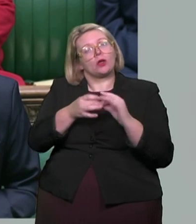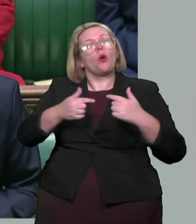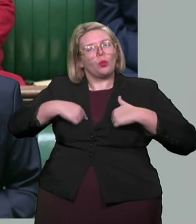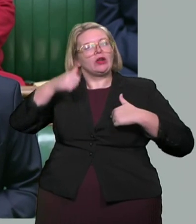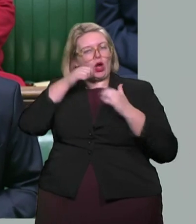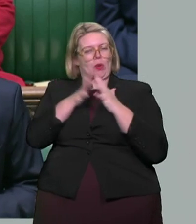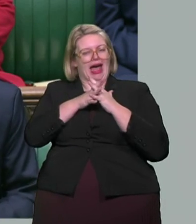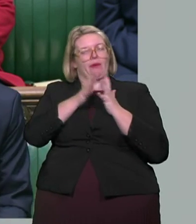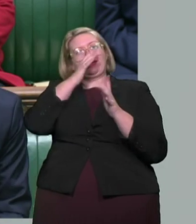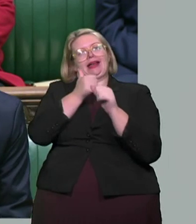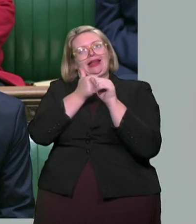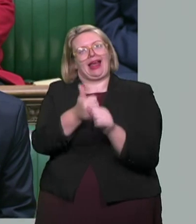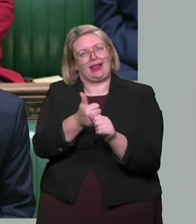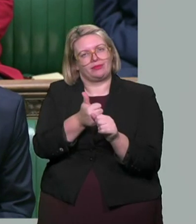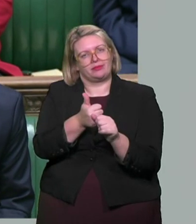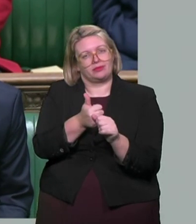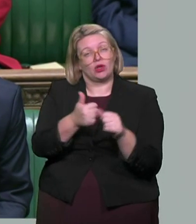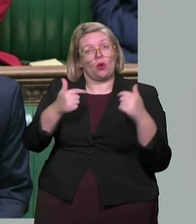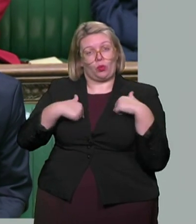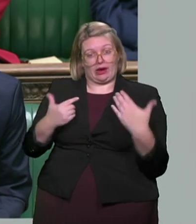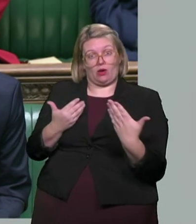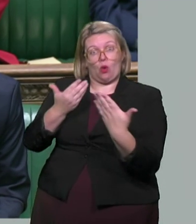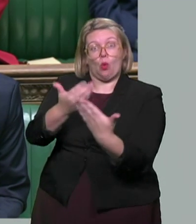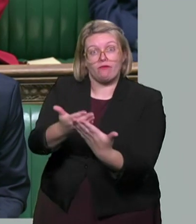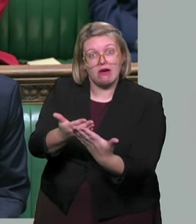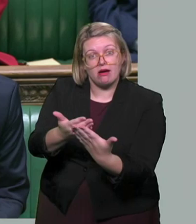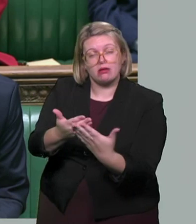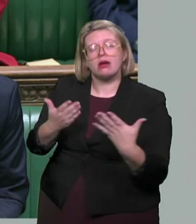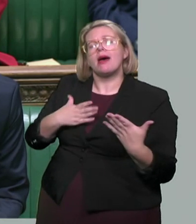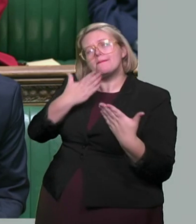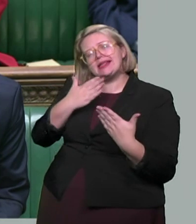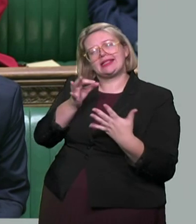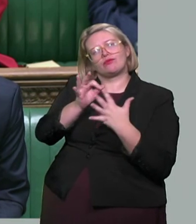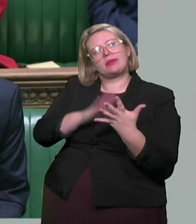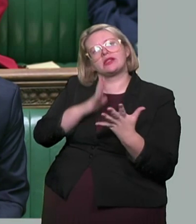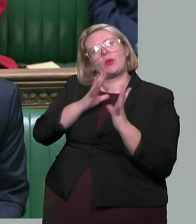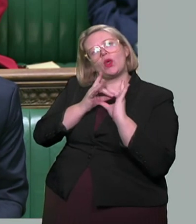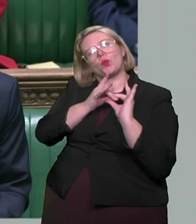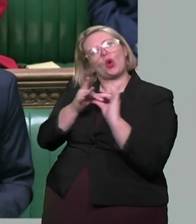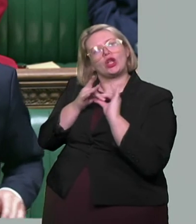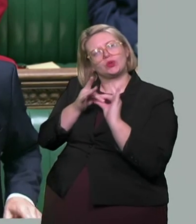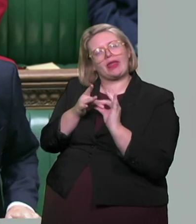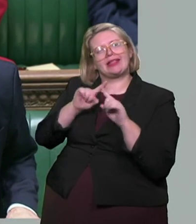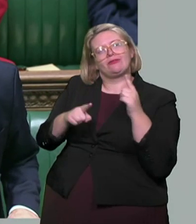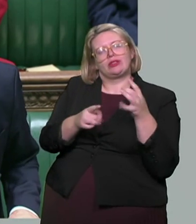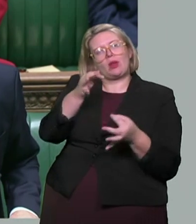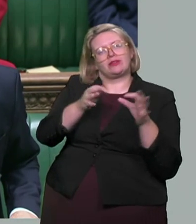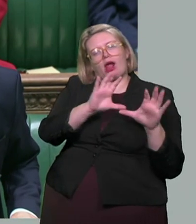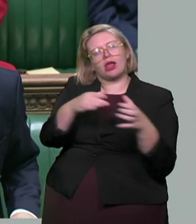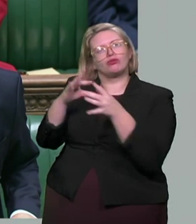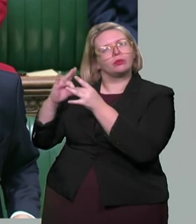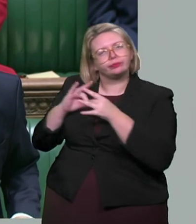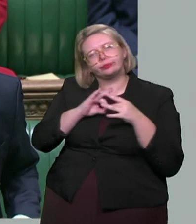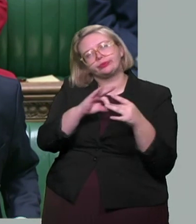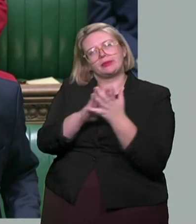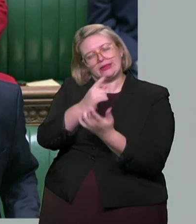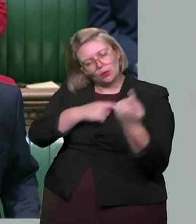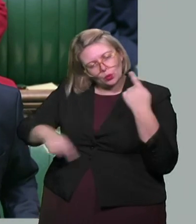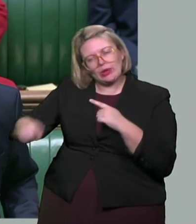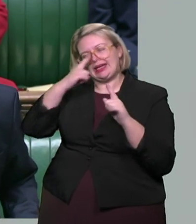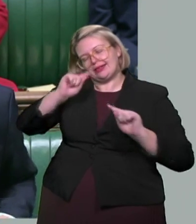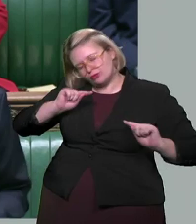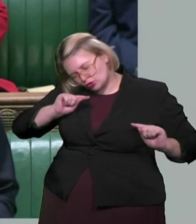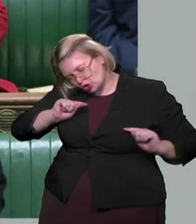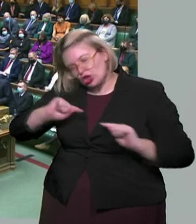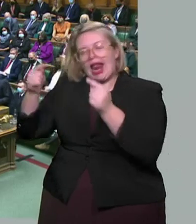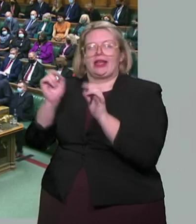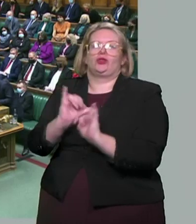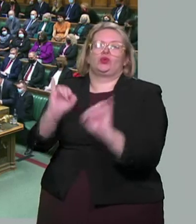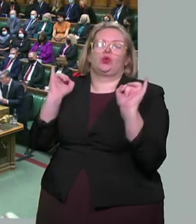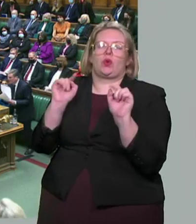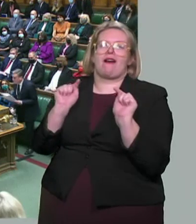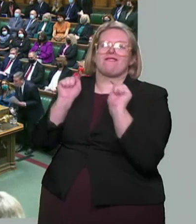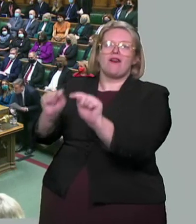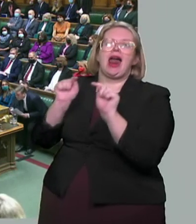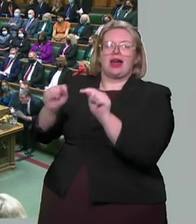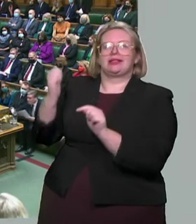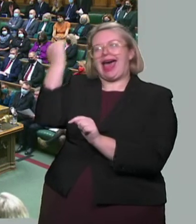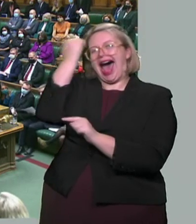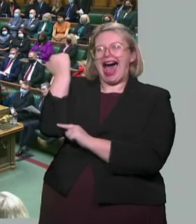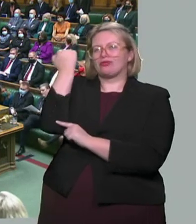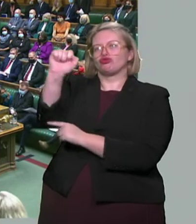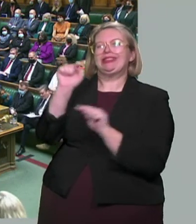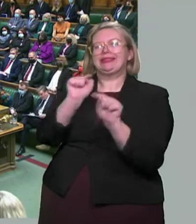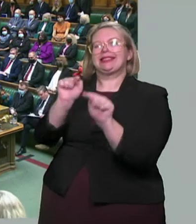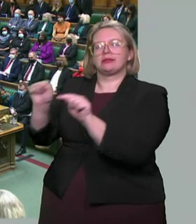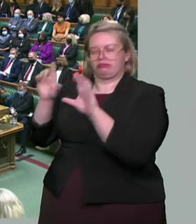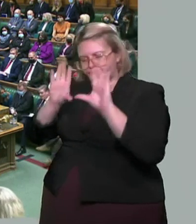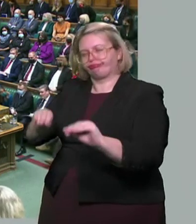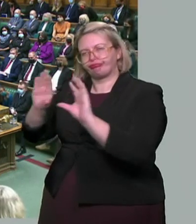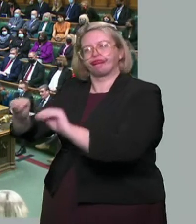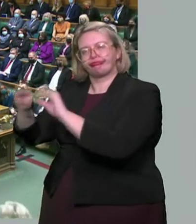Will the Prime Minister now capture the spirit that we have seen this week, and agree to work with us on a cross-party basis so that we can tackle violent extremism, and its enablers, together?